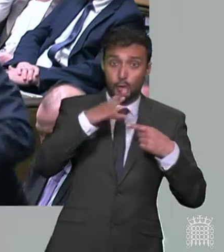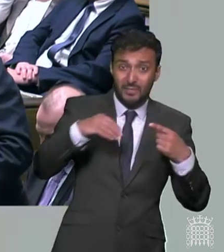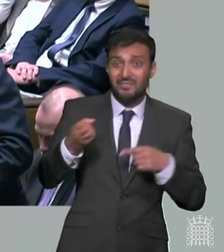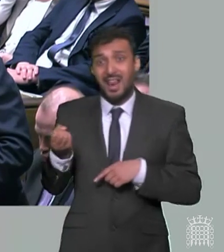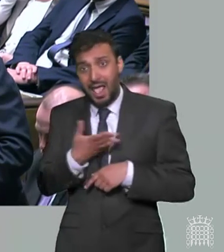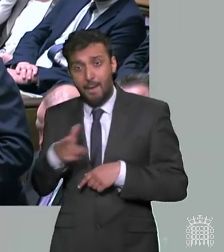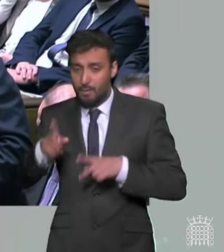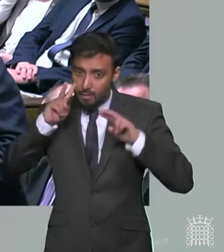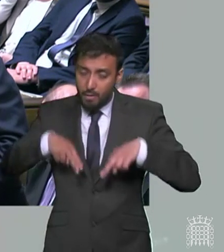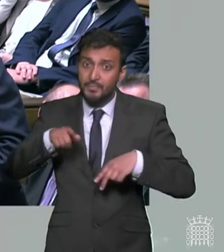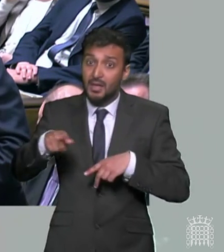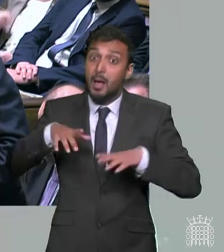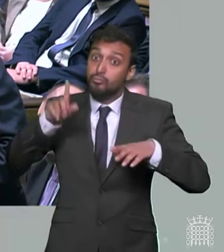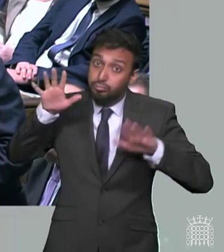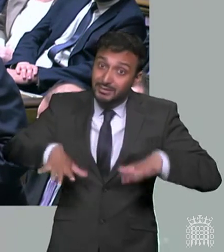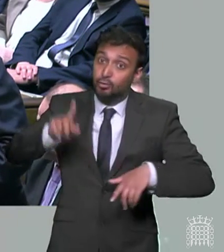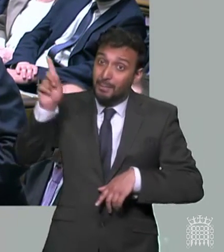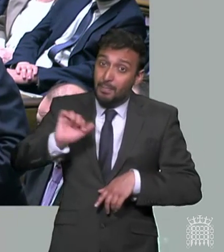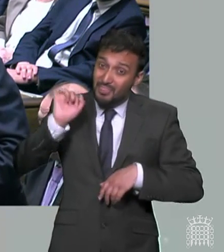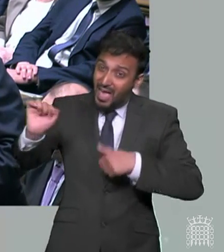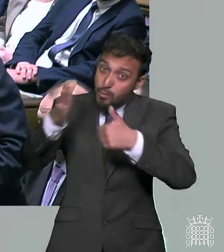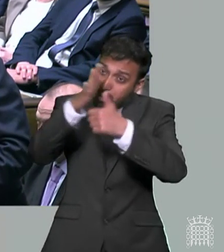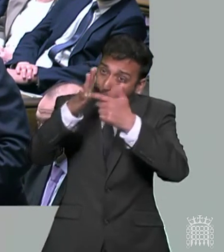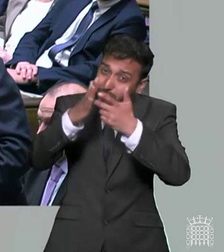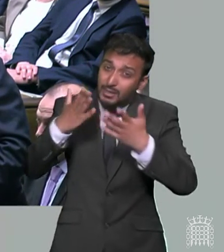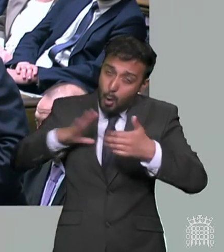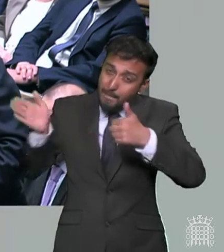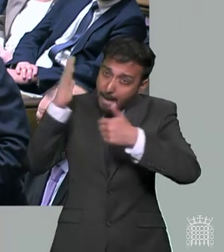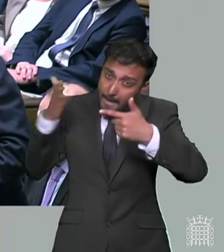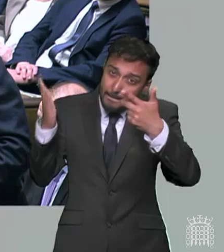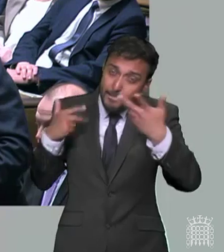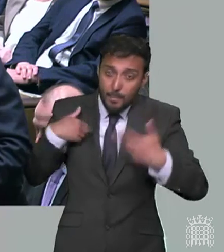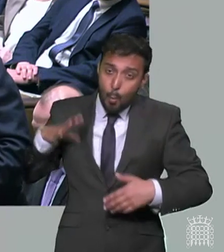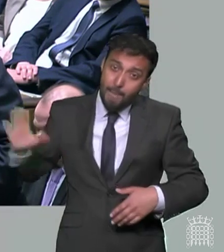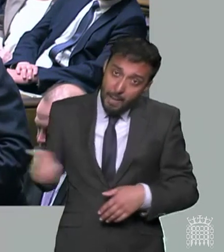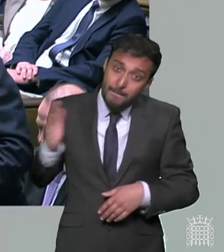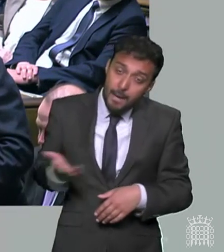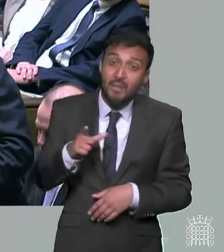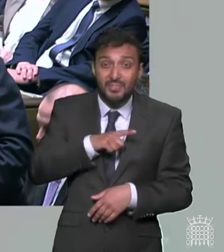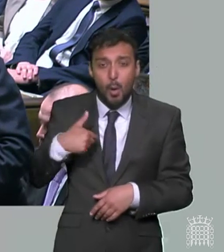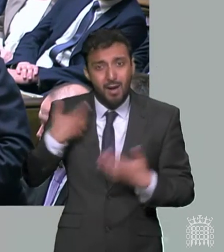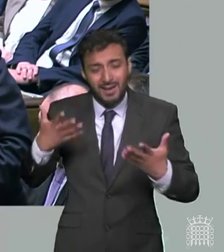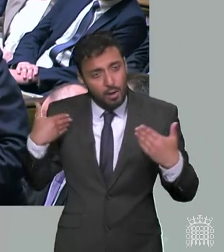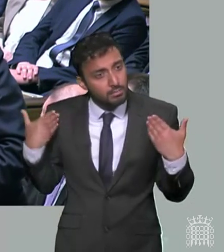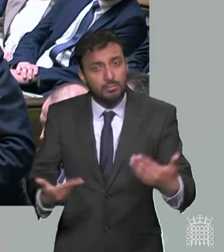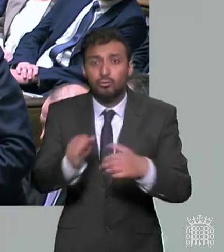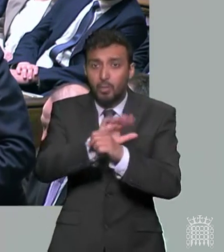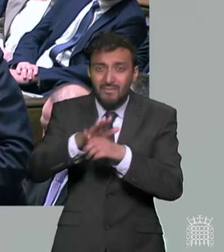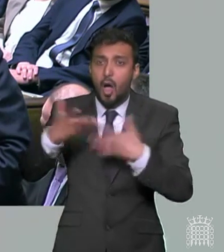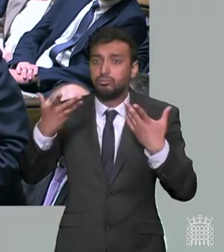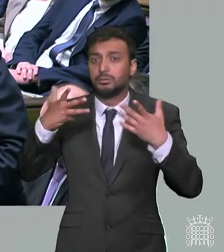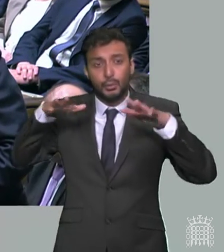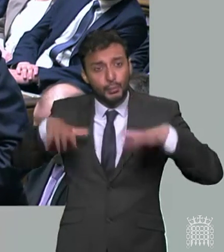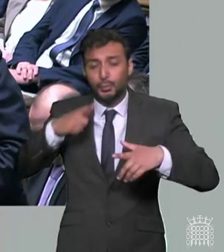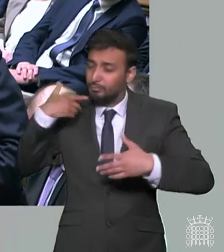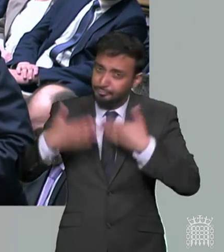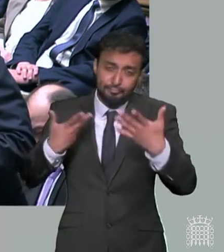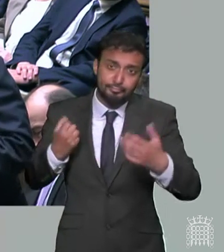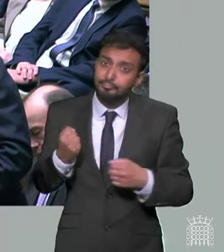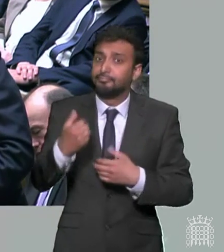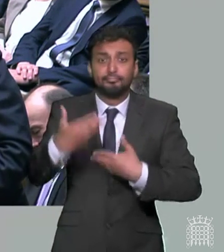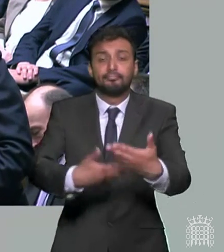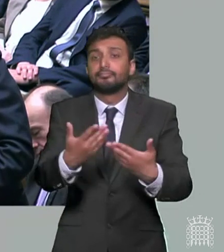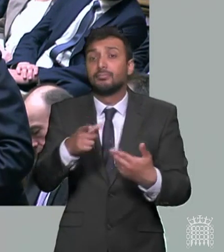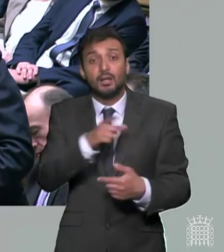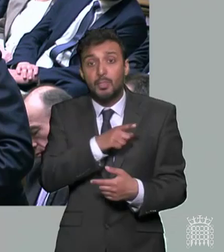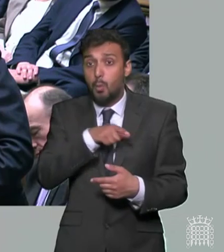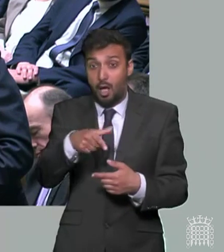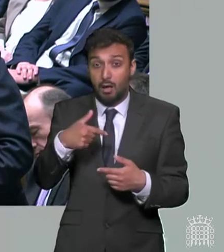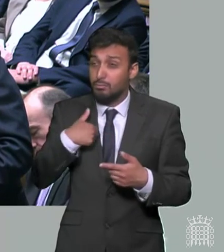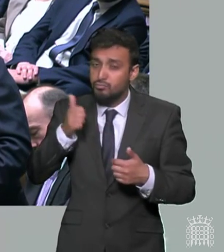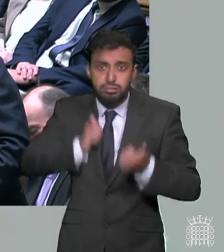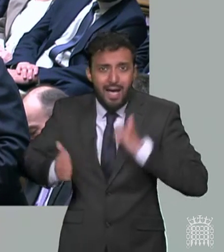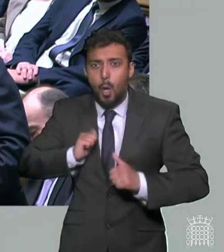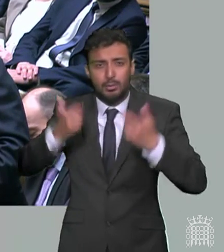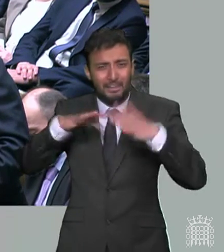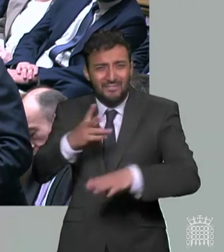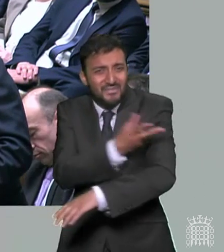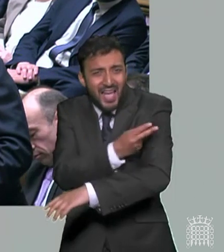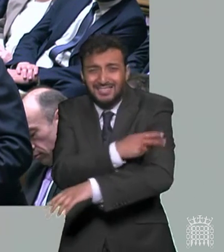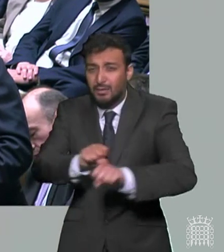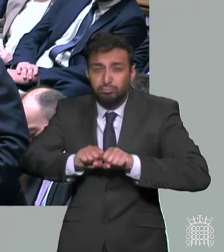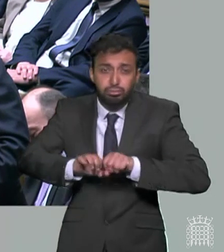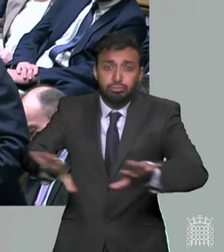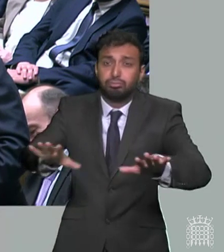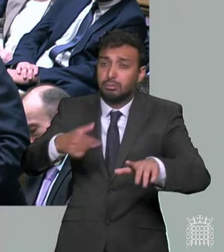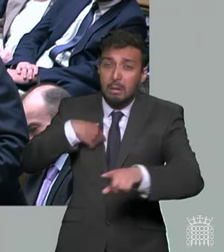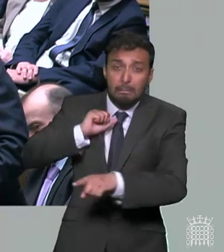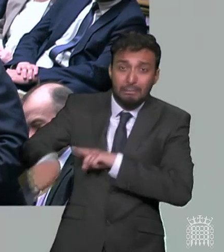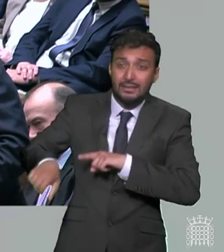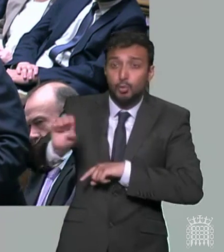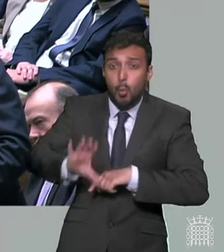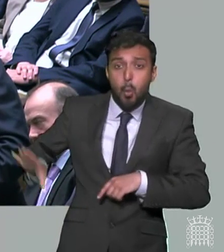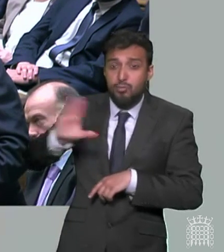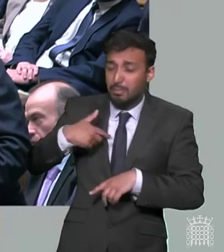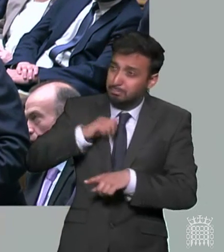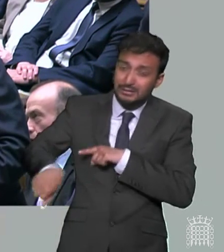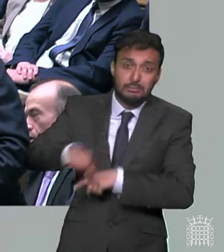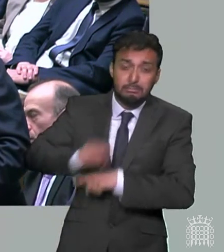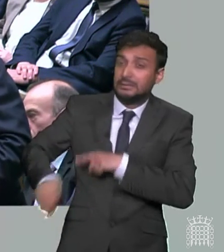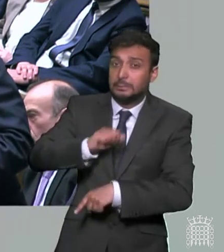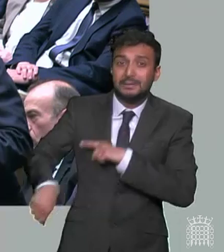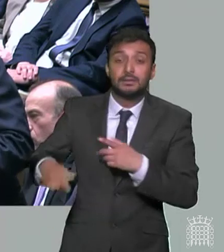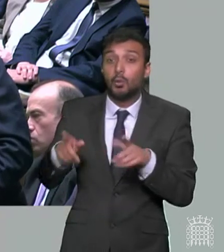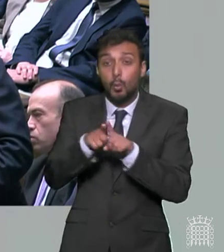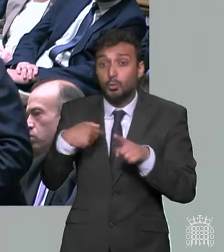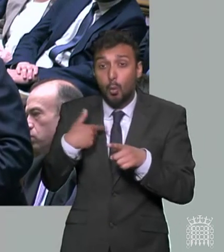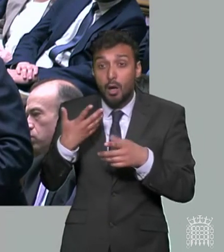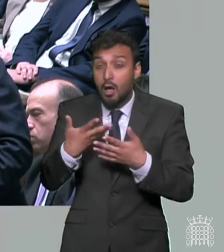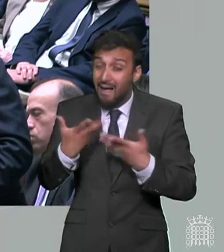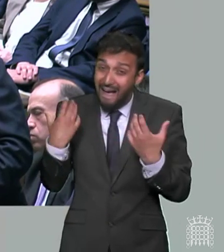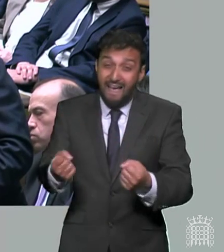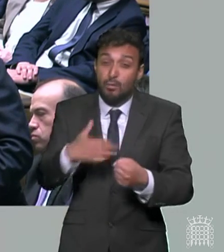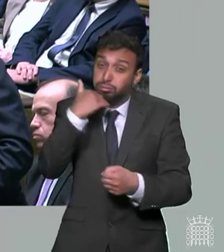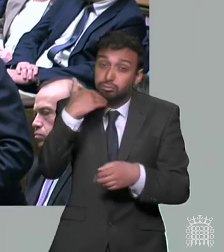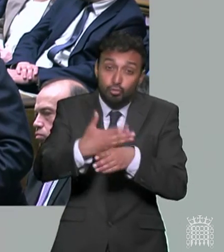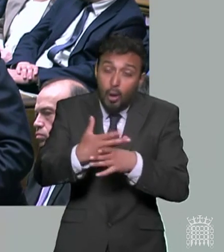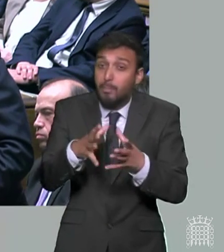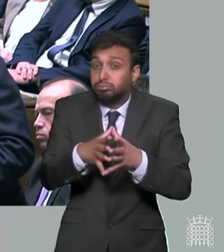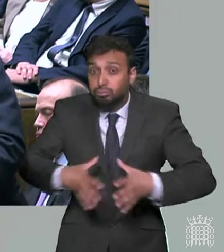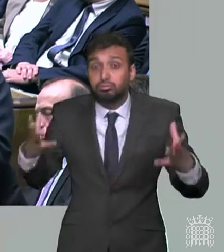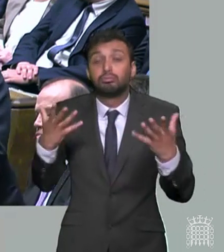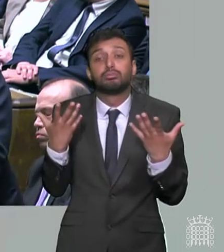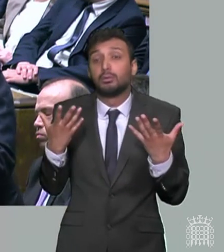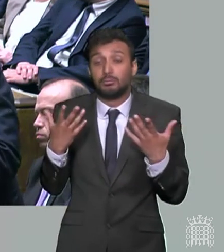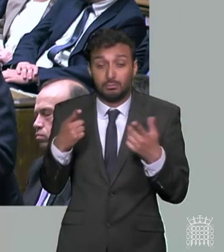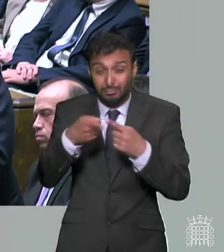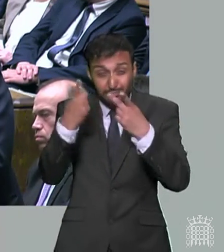That is why we are focused on getting through the aftershocks of covid, that is why I am proud of what we did to roll out the fastest vaccine campaign in Europe, and that is why I am proud that we now have the lowest unemployment in this country for 50 years.